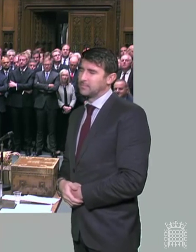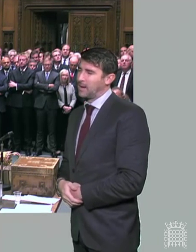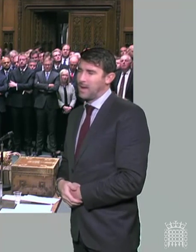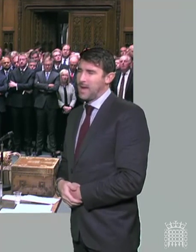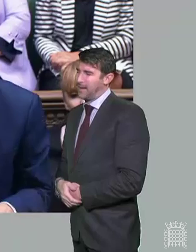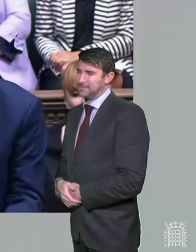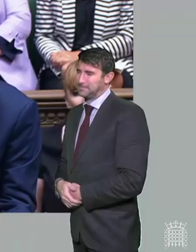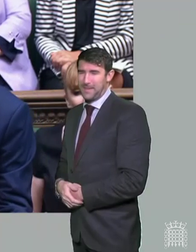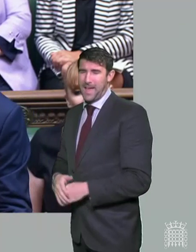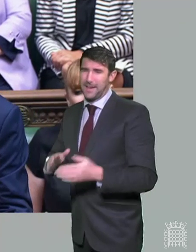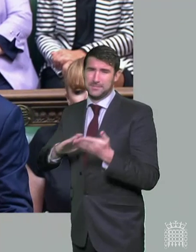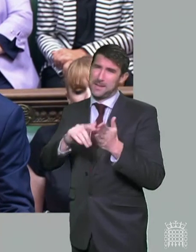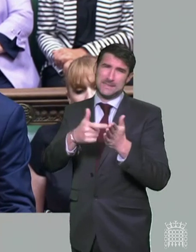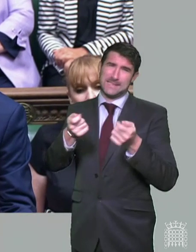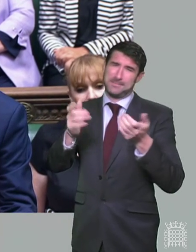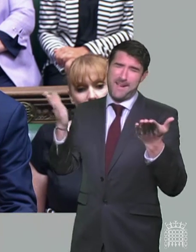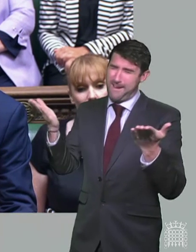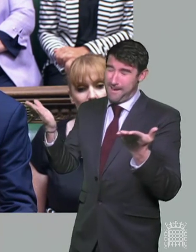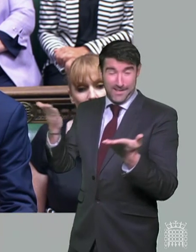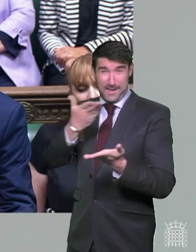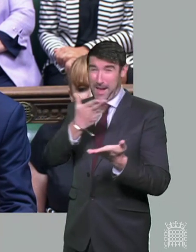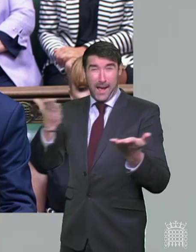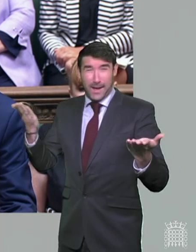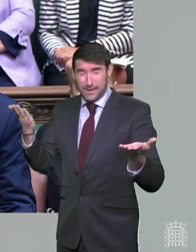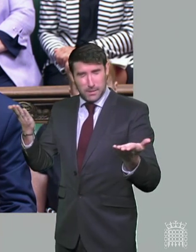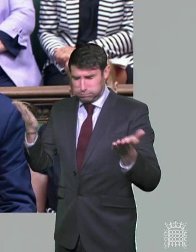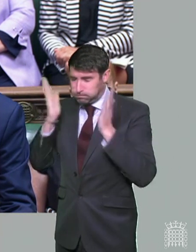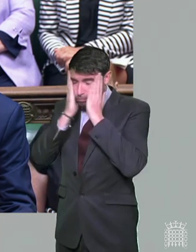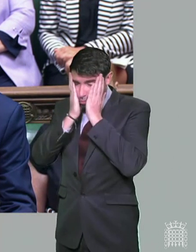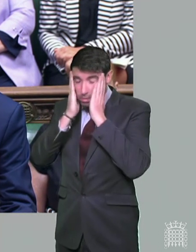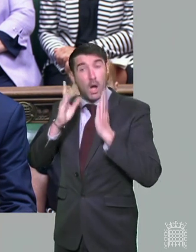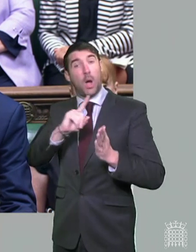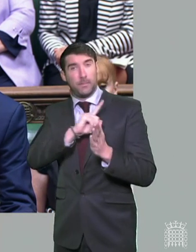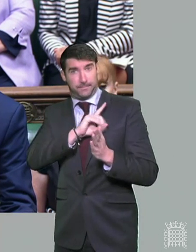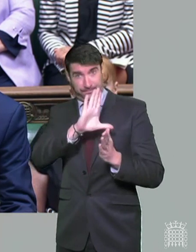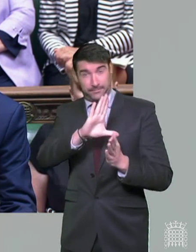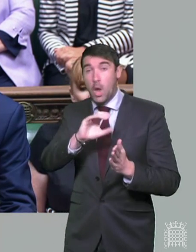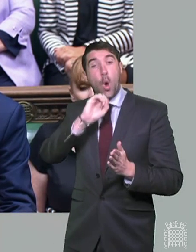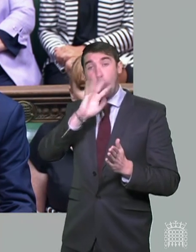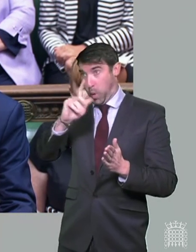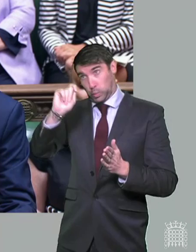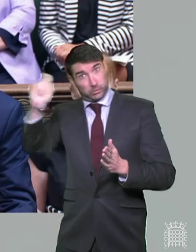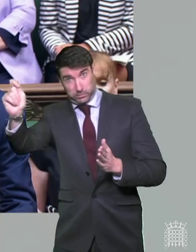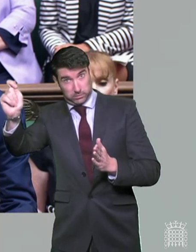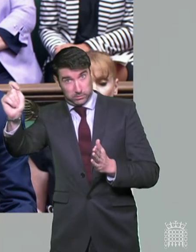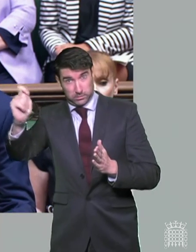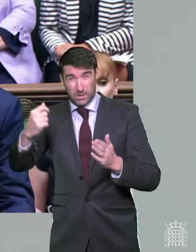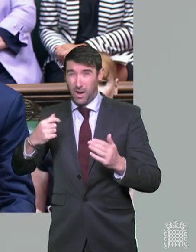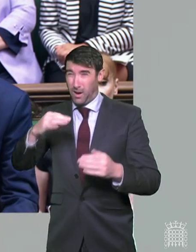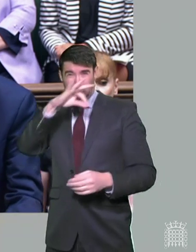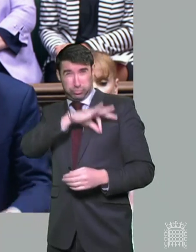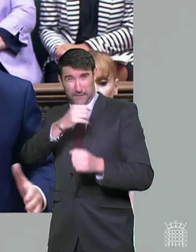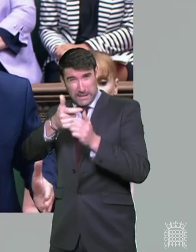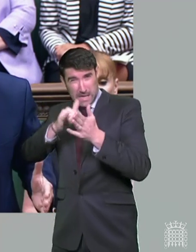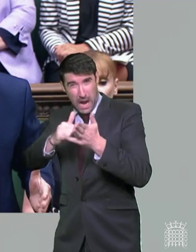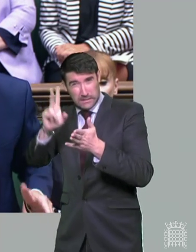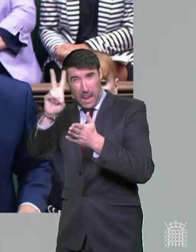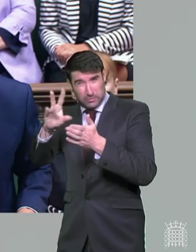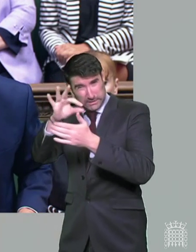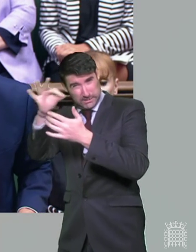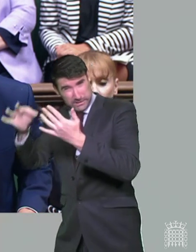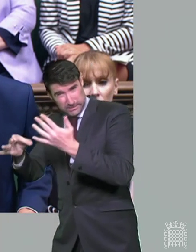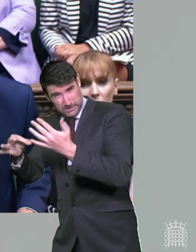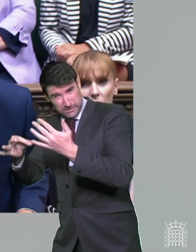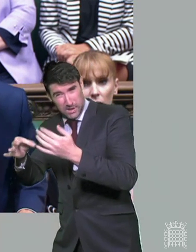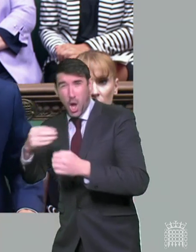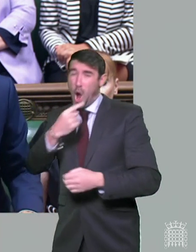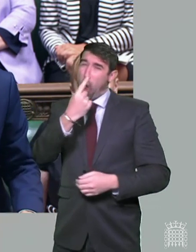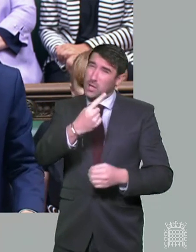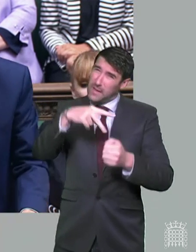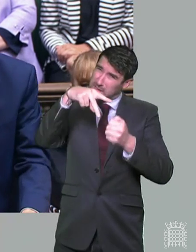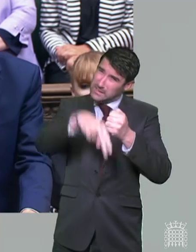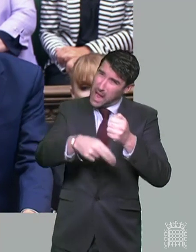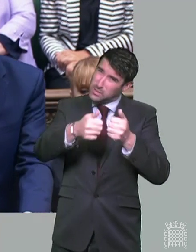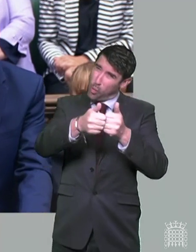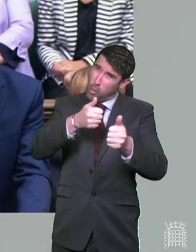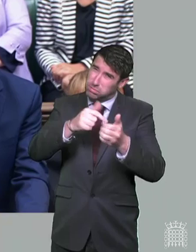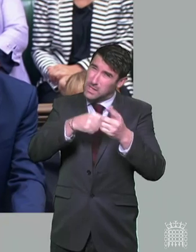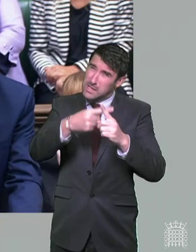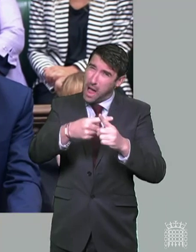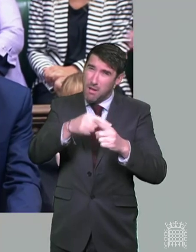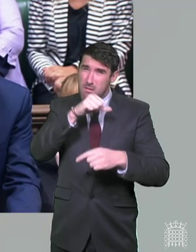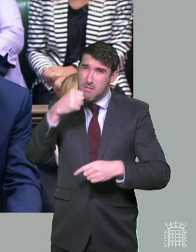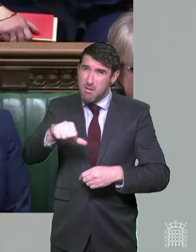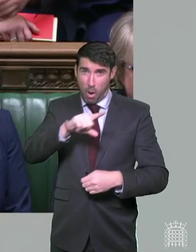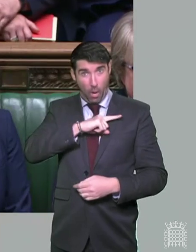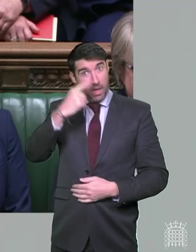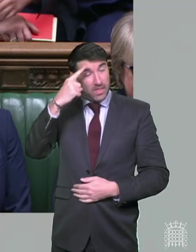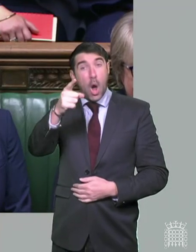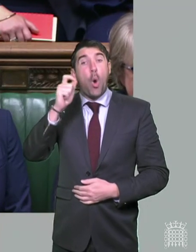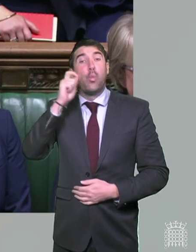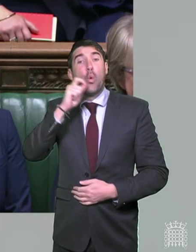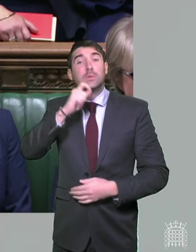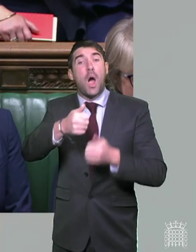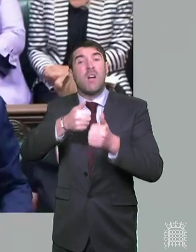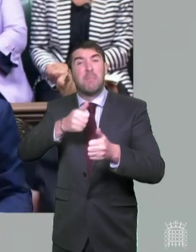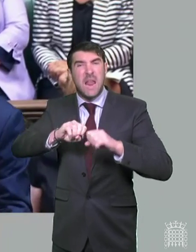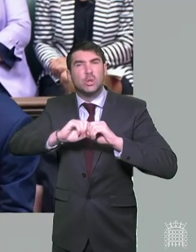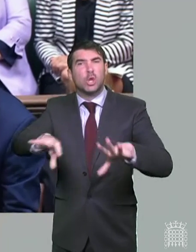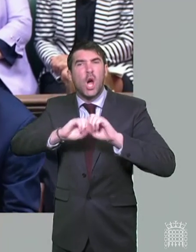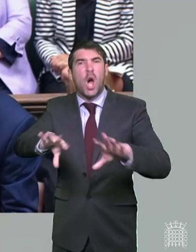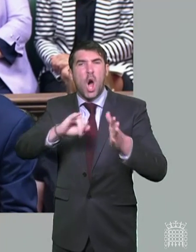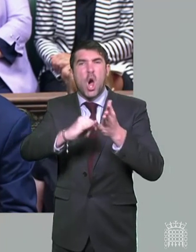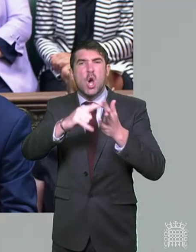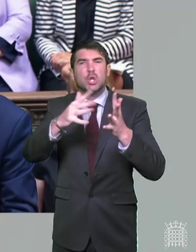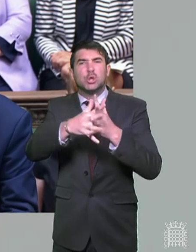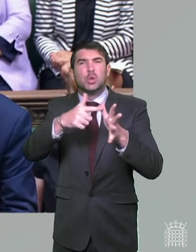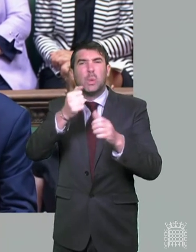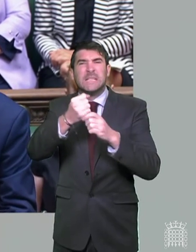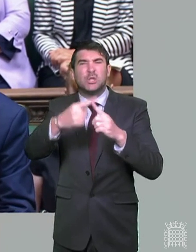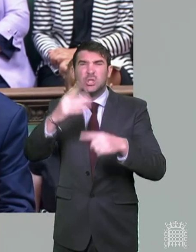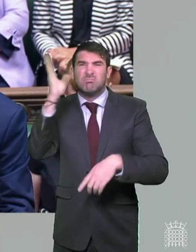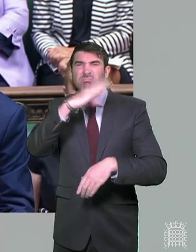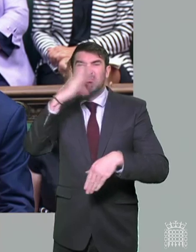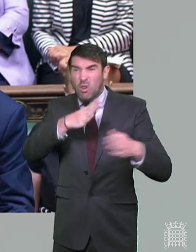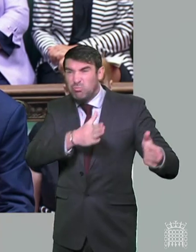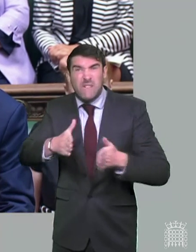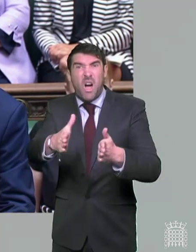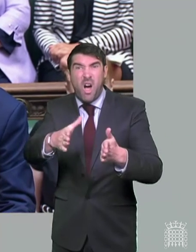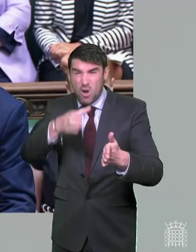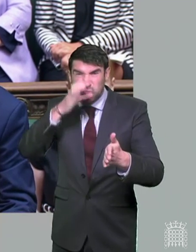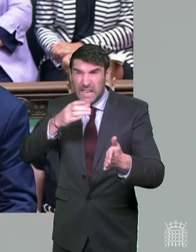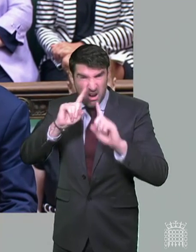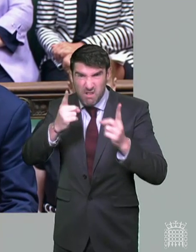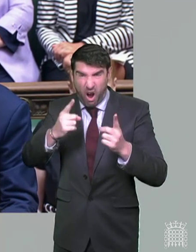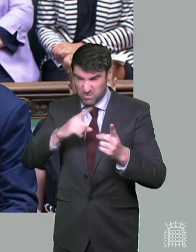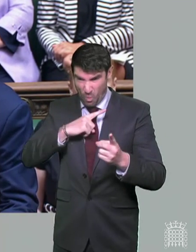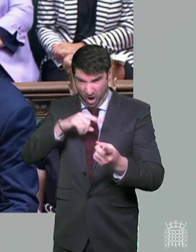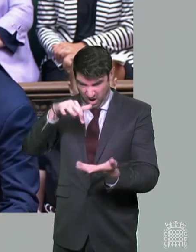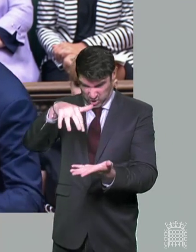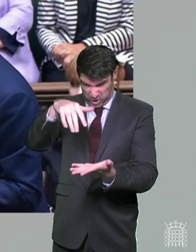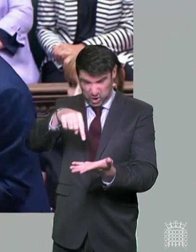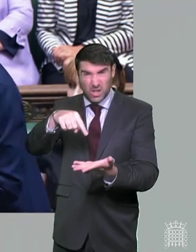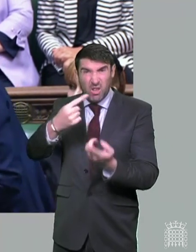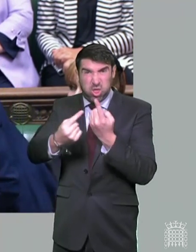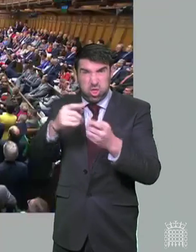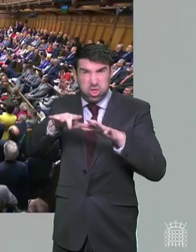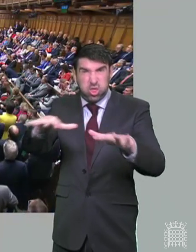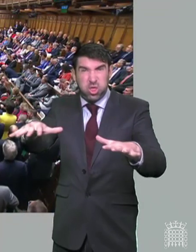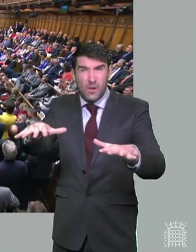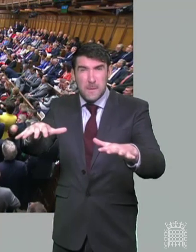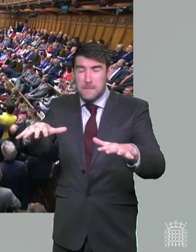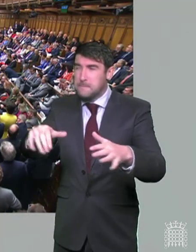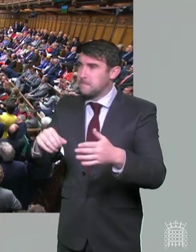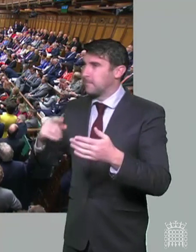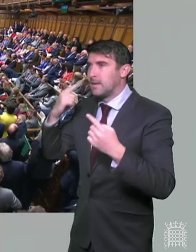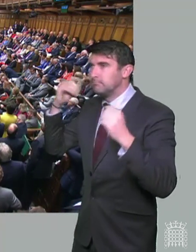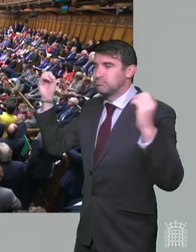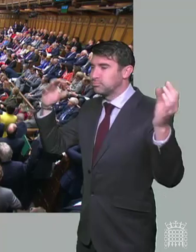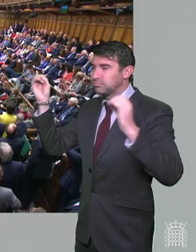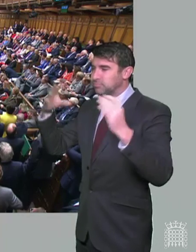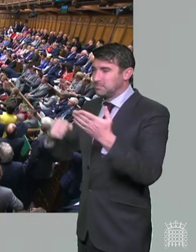It is extraordinary that the Prime Minister is not only refusing to extend the windfall tax but choosing to hand the water companies who are polluting our beaches a tax cut.